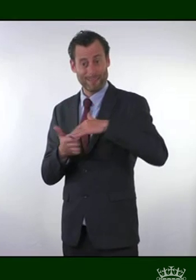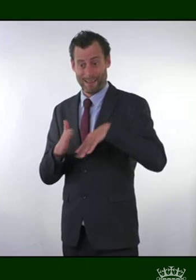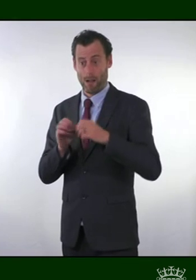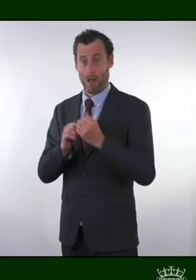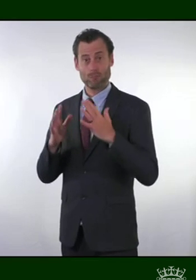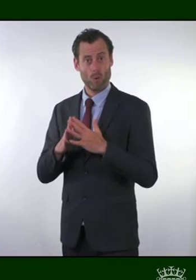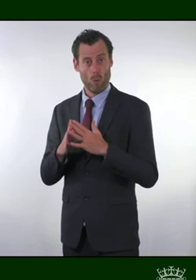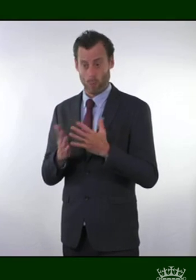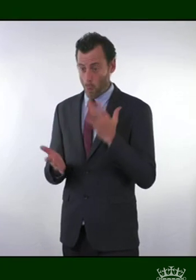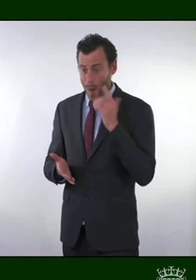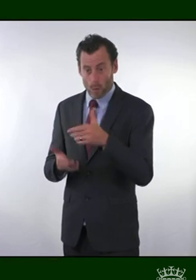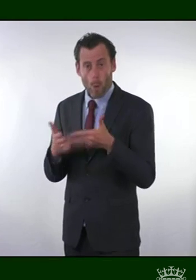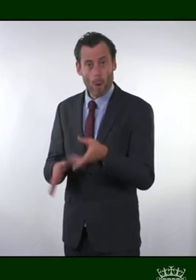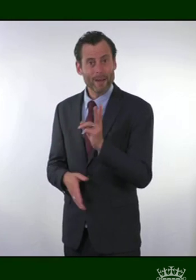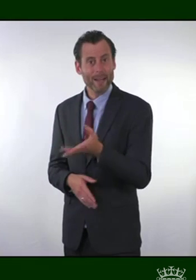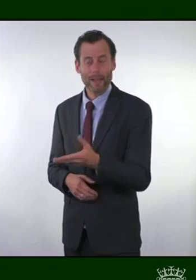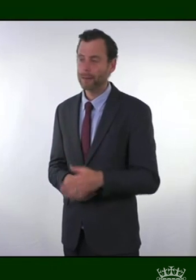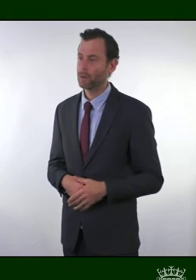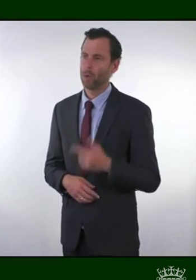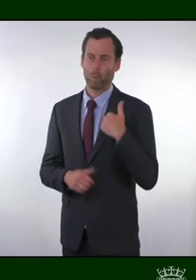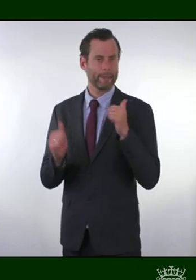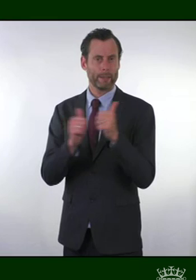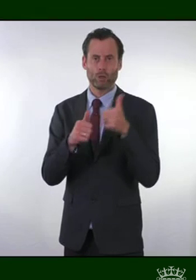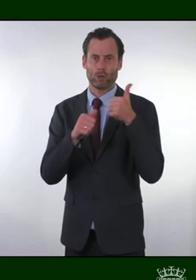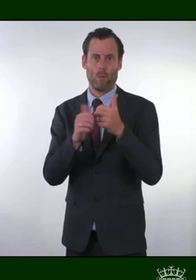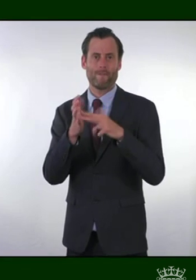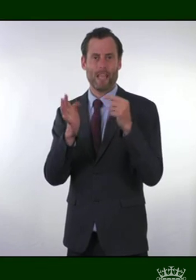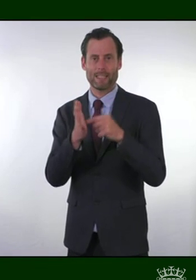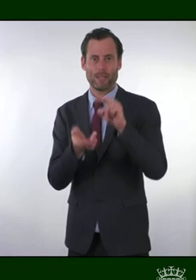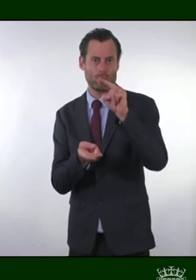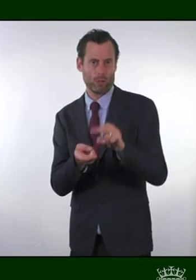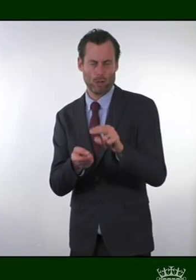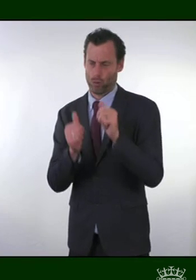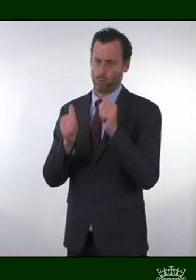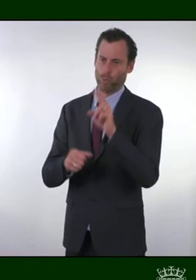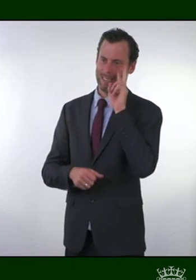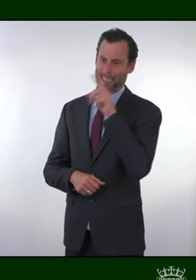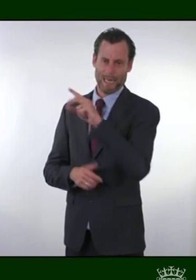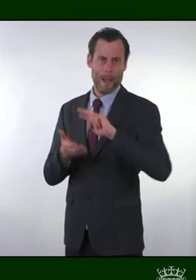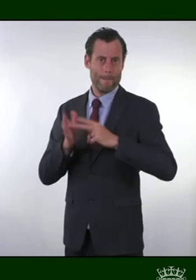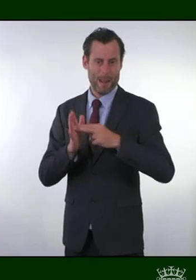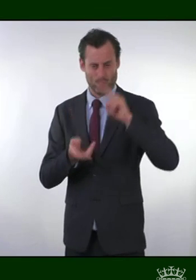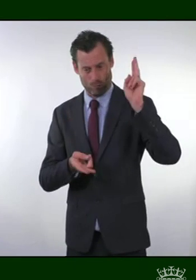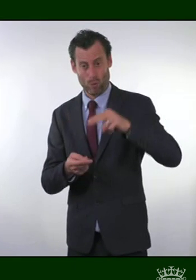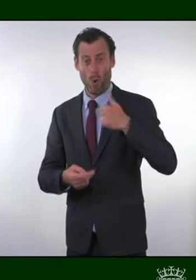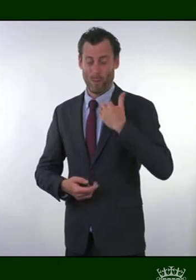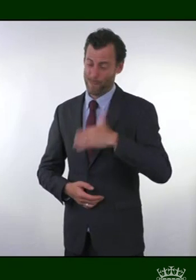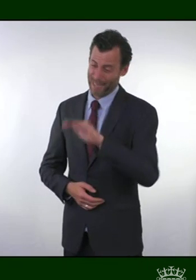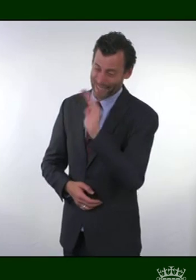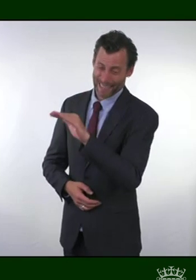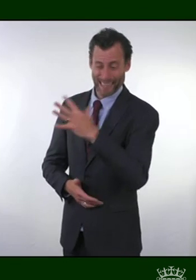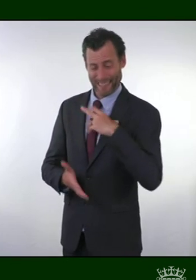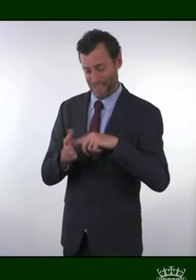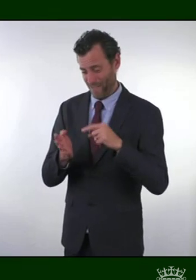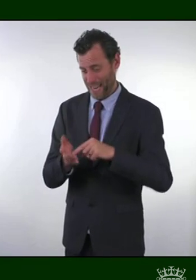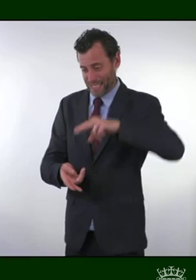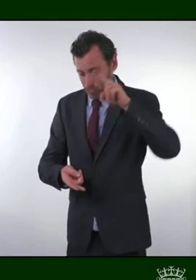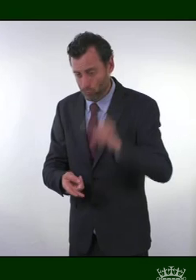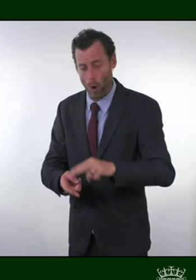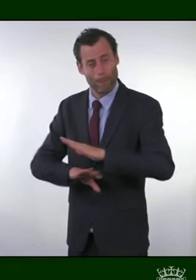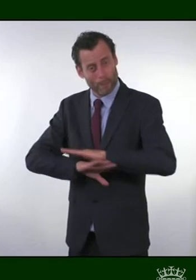We support a temporary reduction in VAT, and we are glad to see the Chancellor coming forward with plans—we have been calling for this since March.